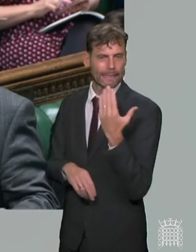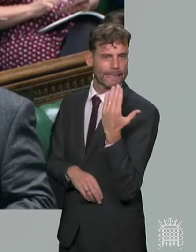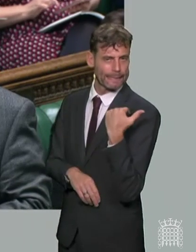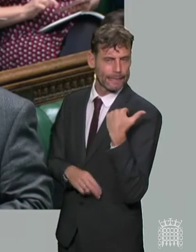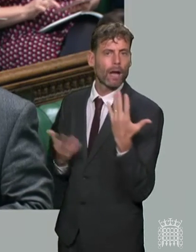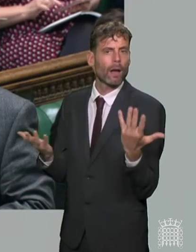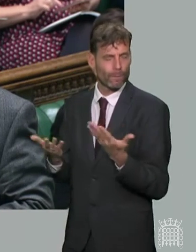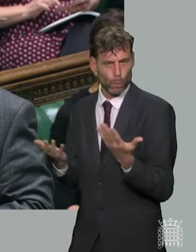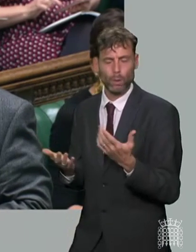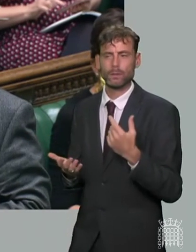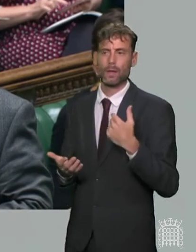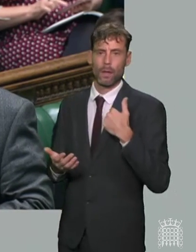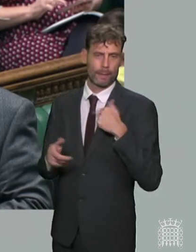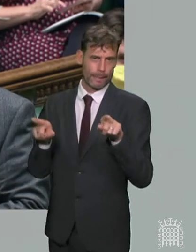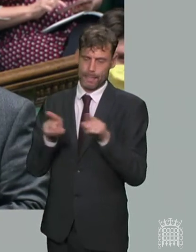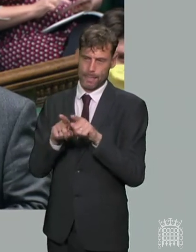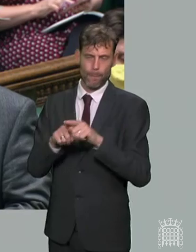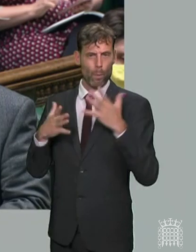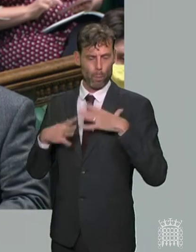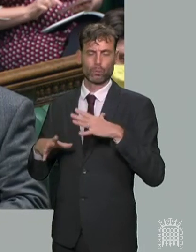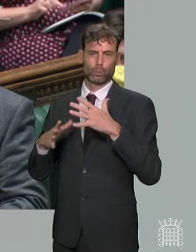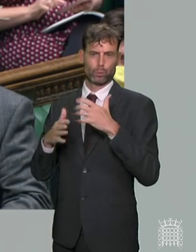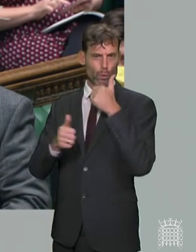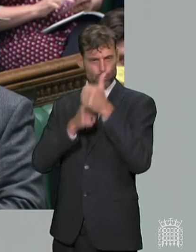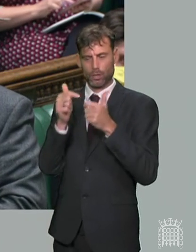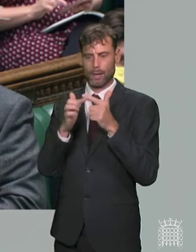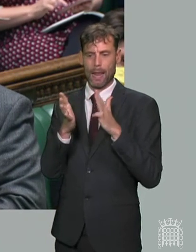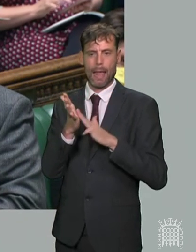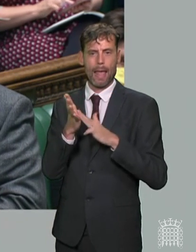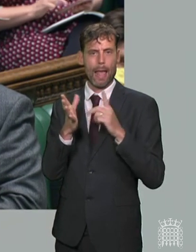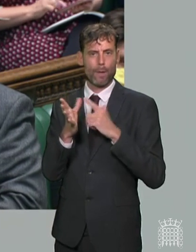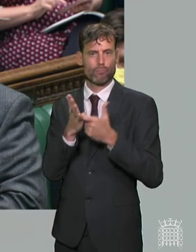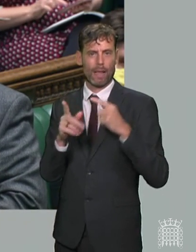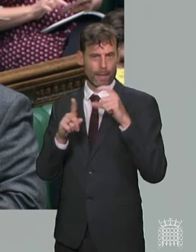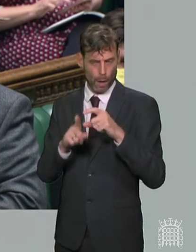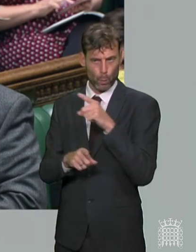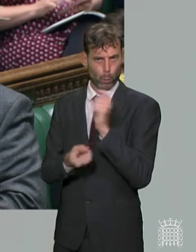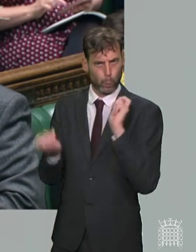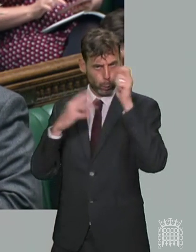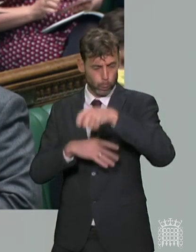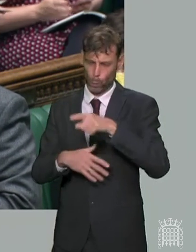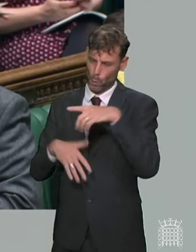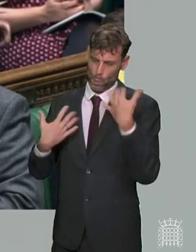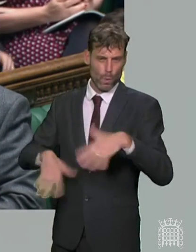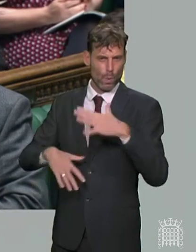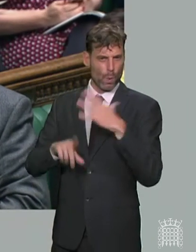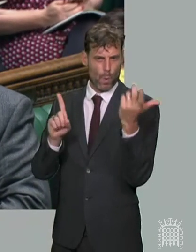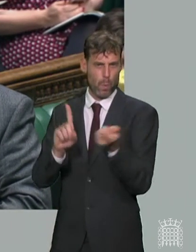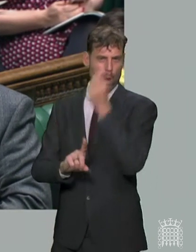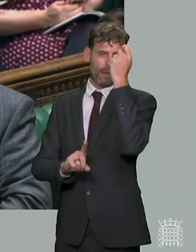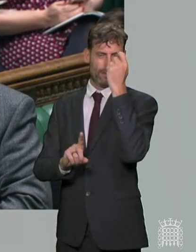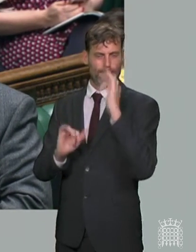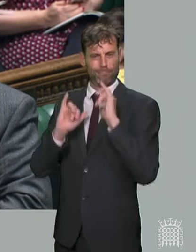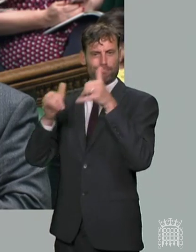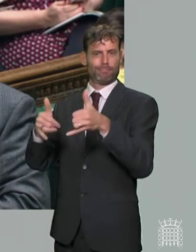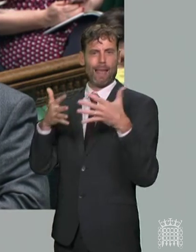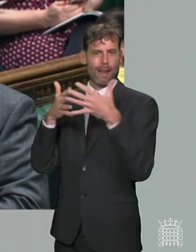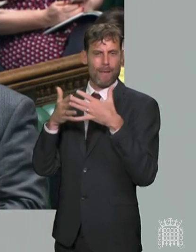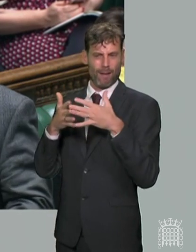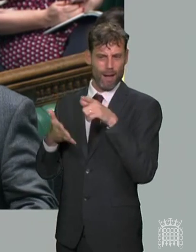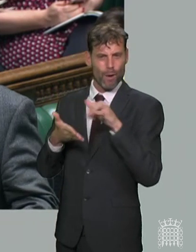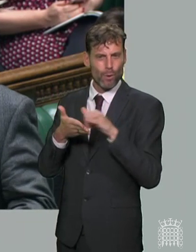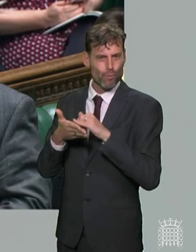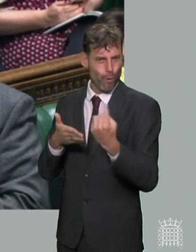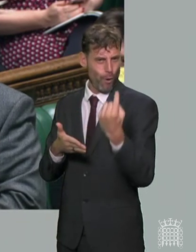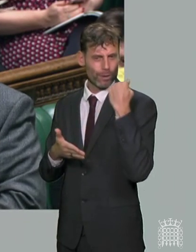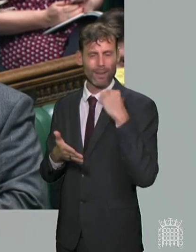And I join the Prime Minister and the Leader of the Opposition in congratulating Emma Raducanu on her fantastic success in New York last Saturday.